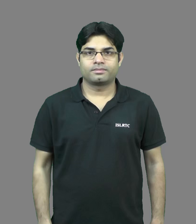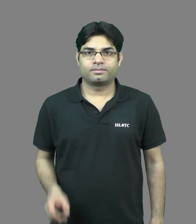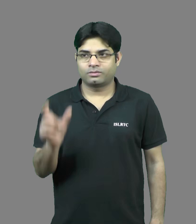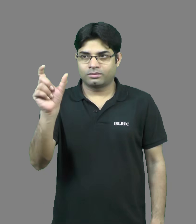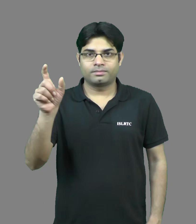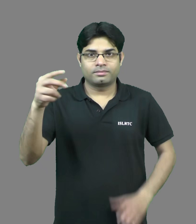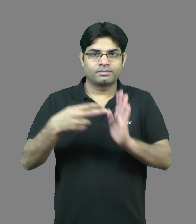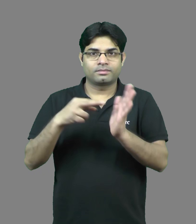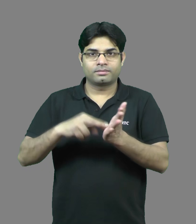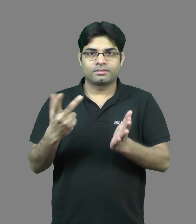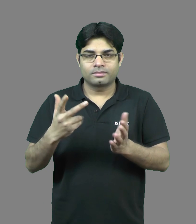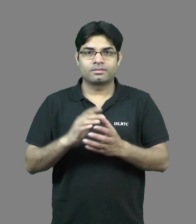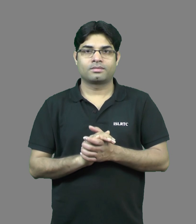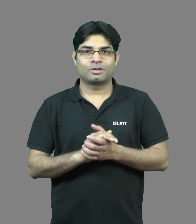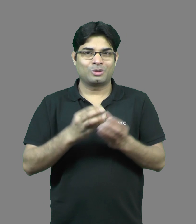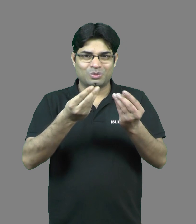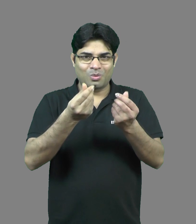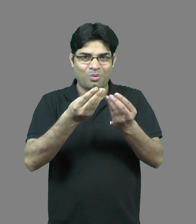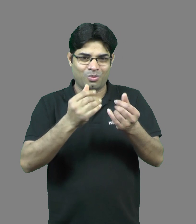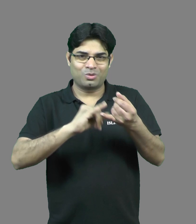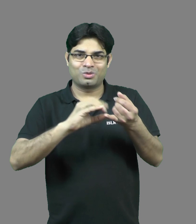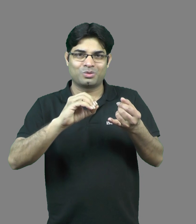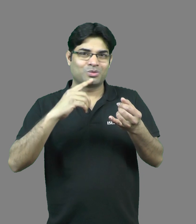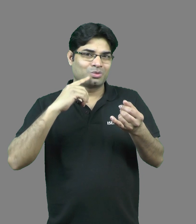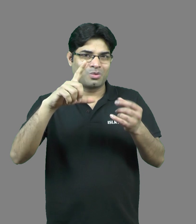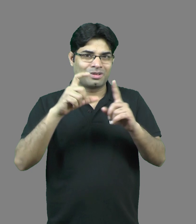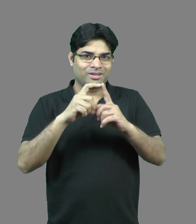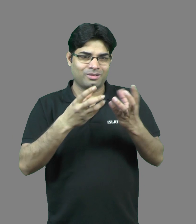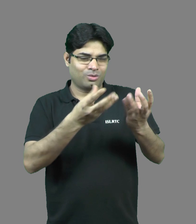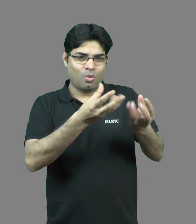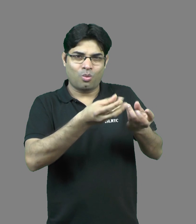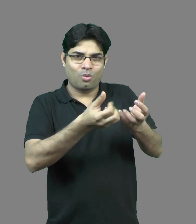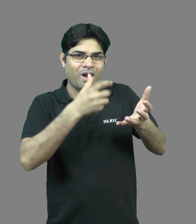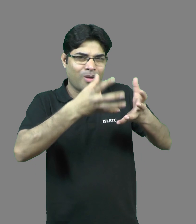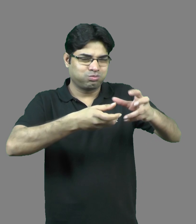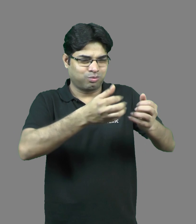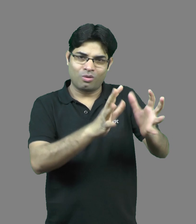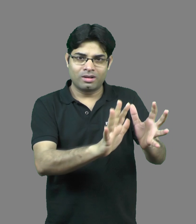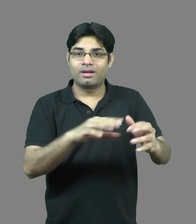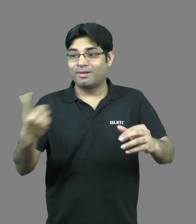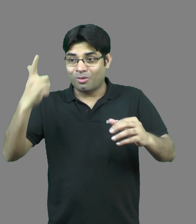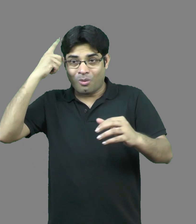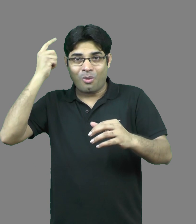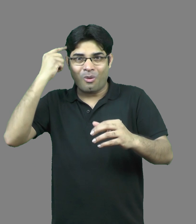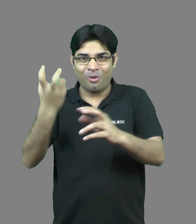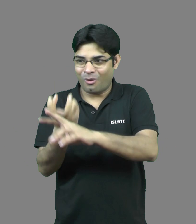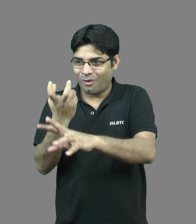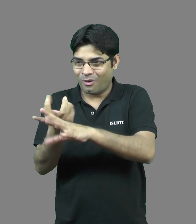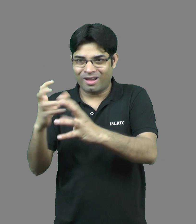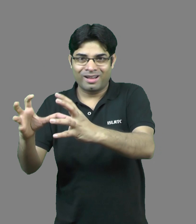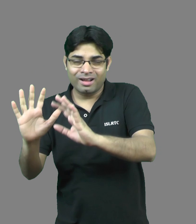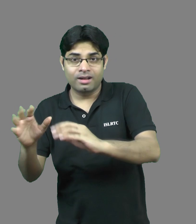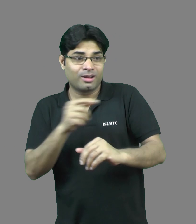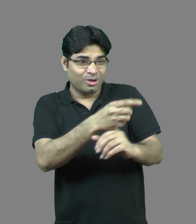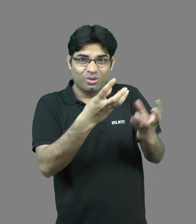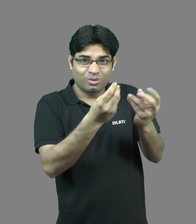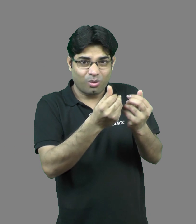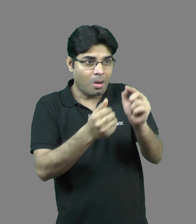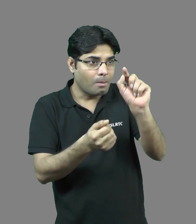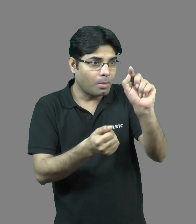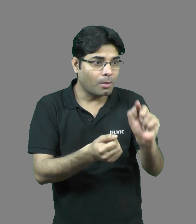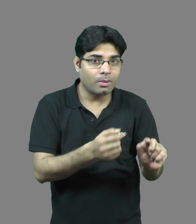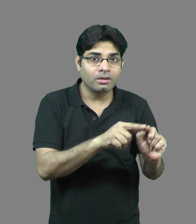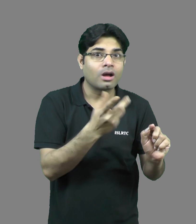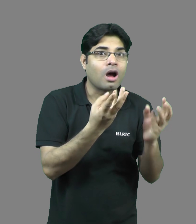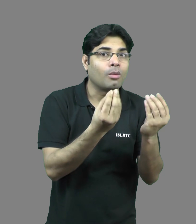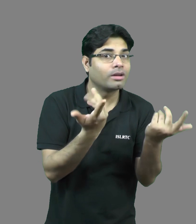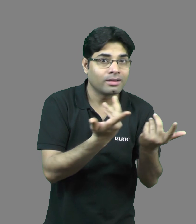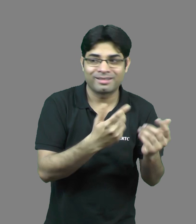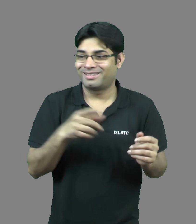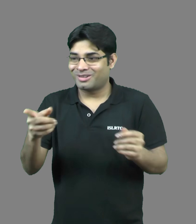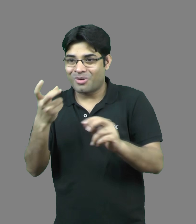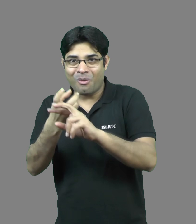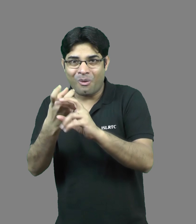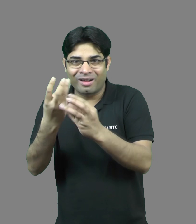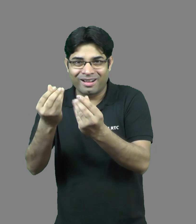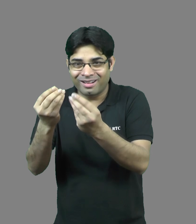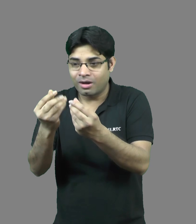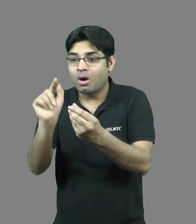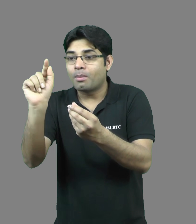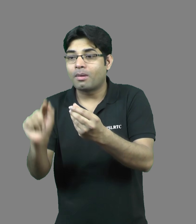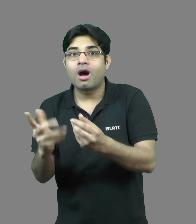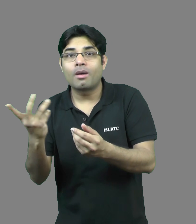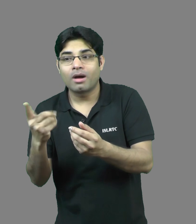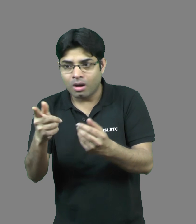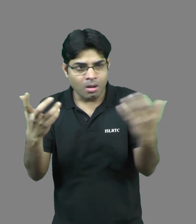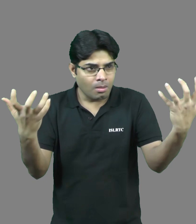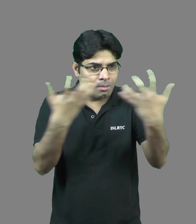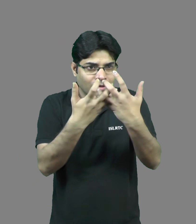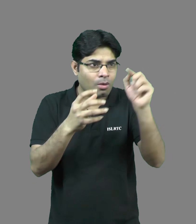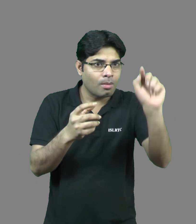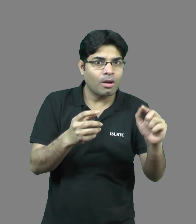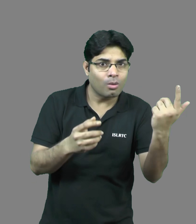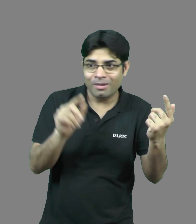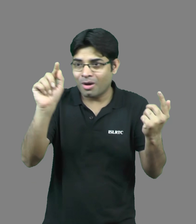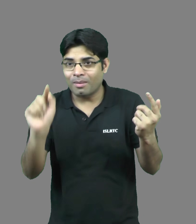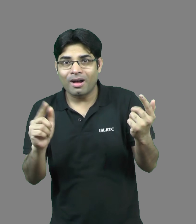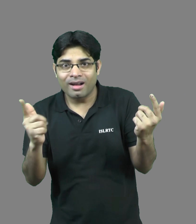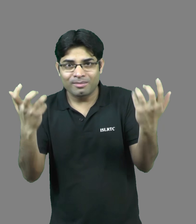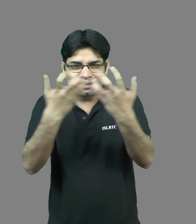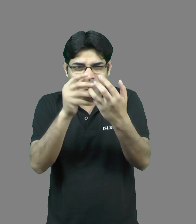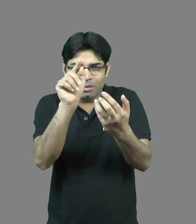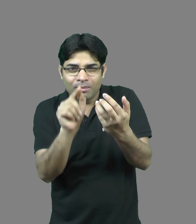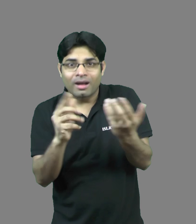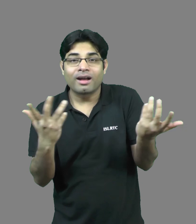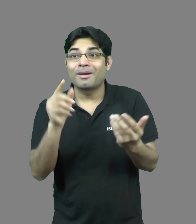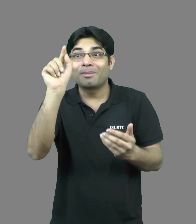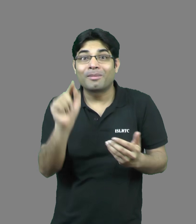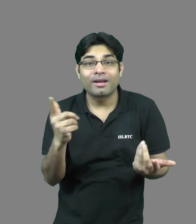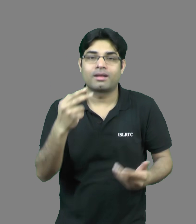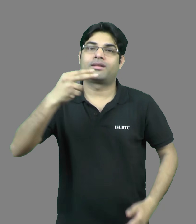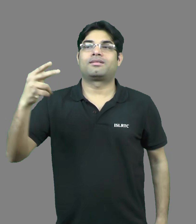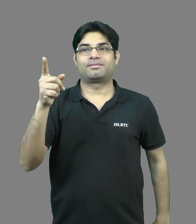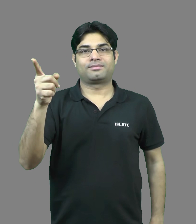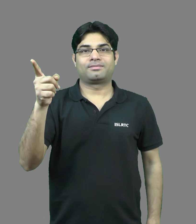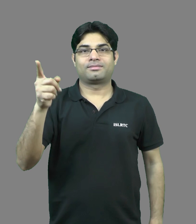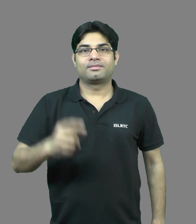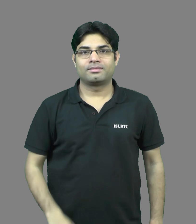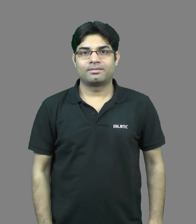Void Ratio